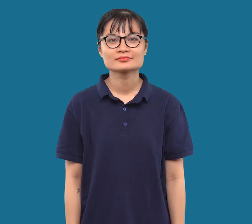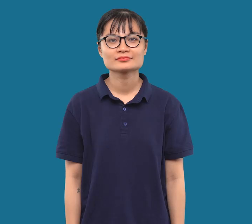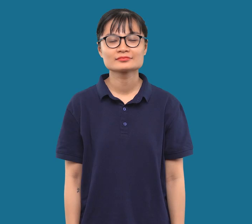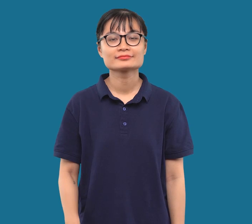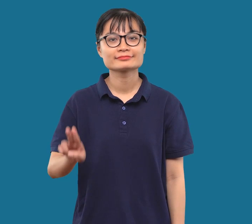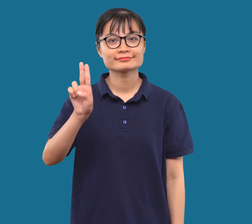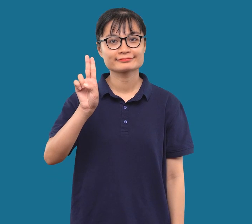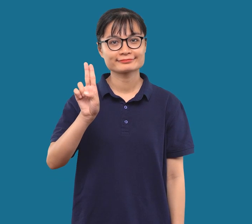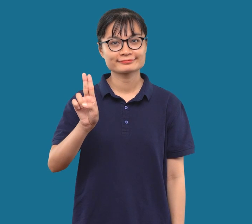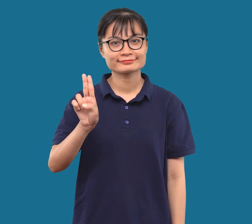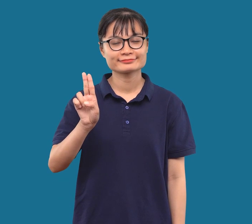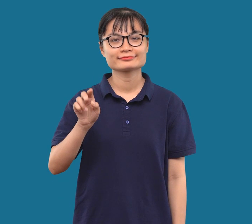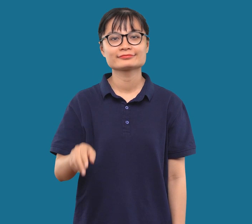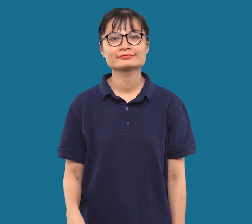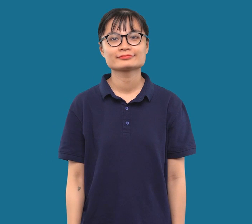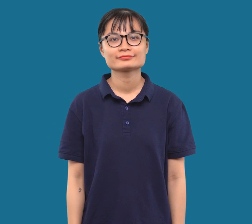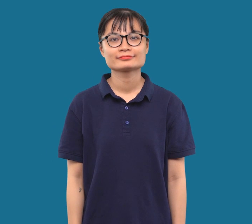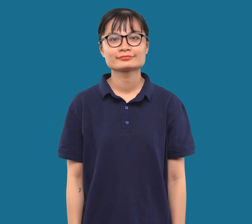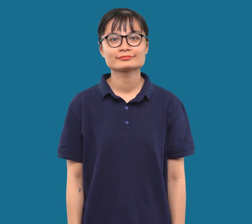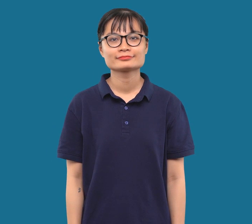u